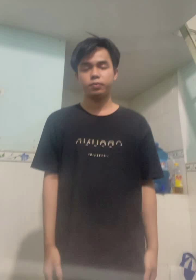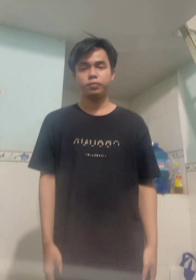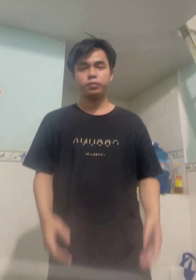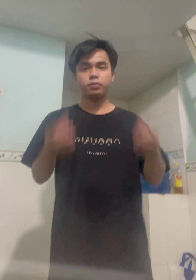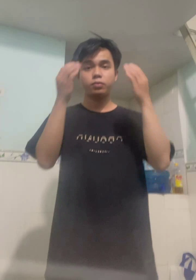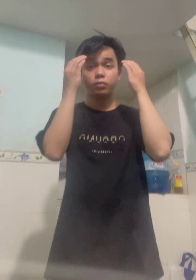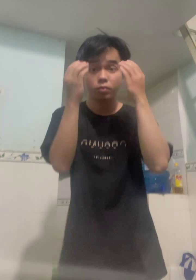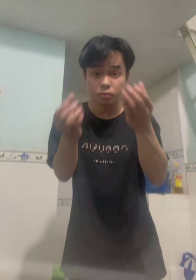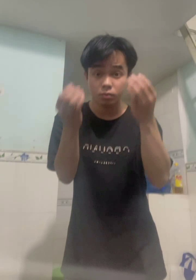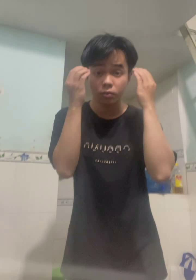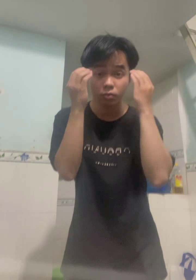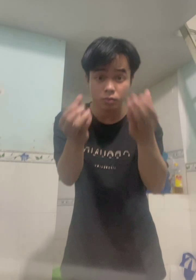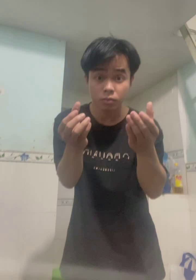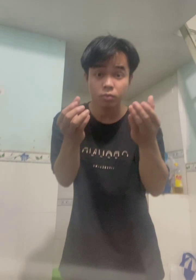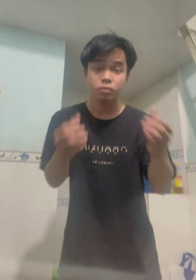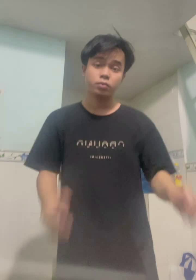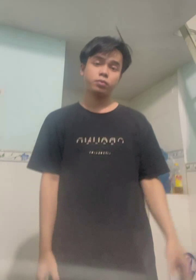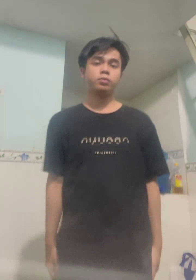ngac nhien